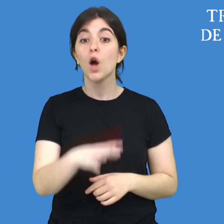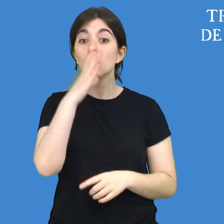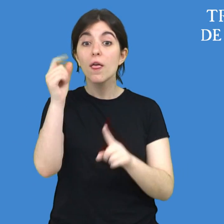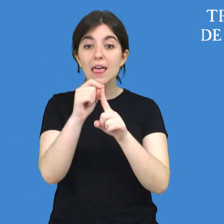motivo